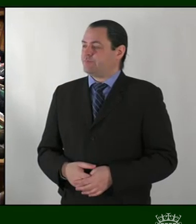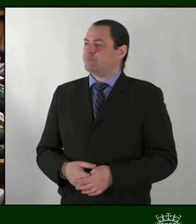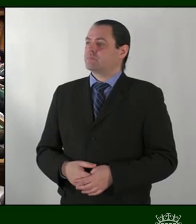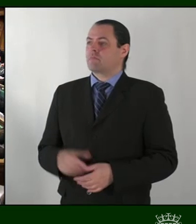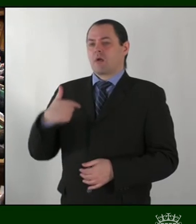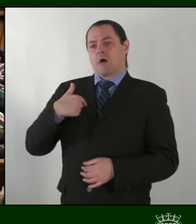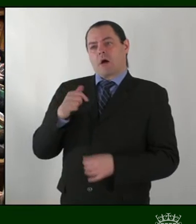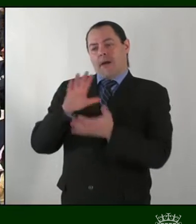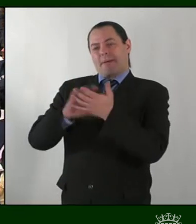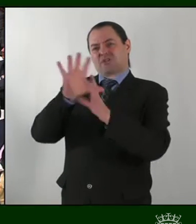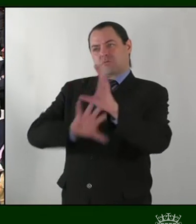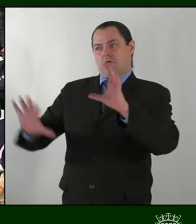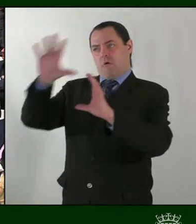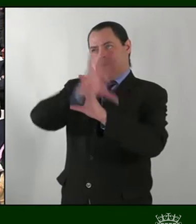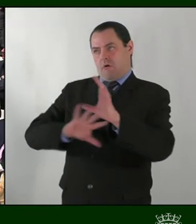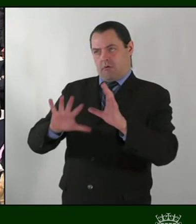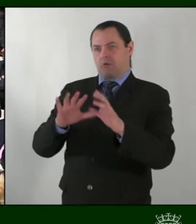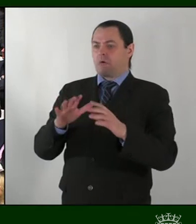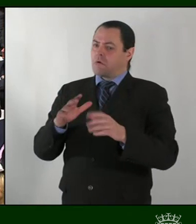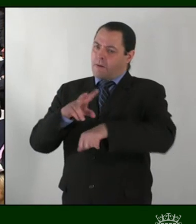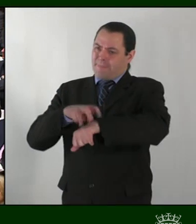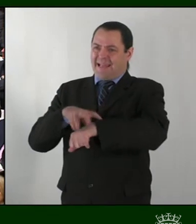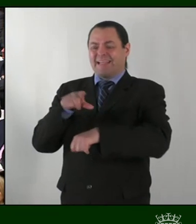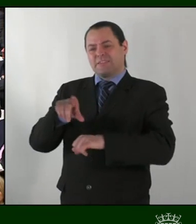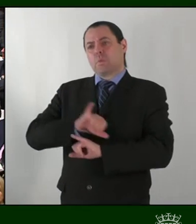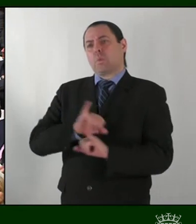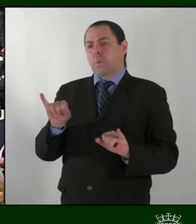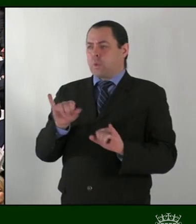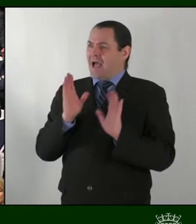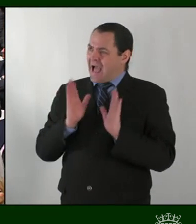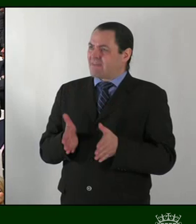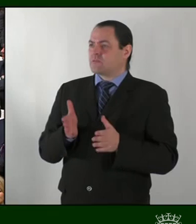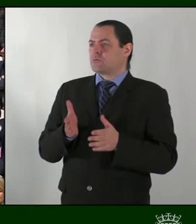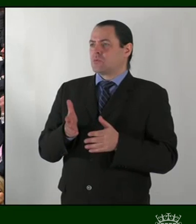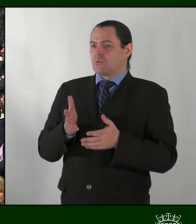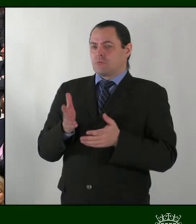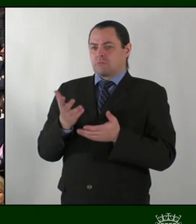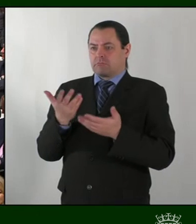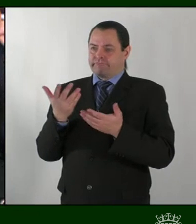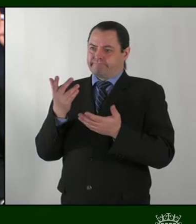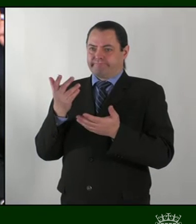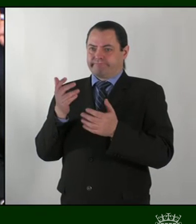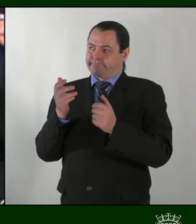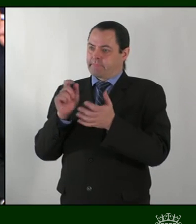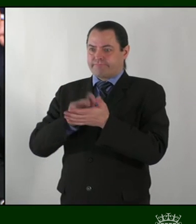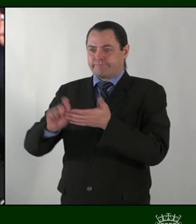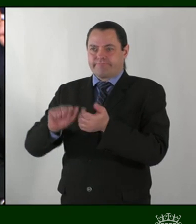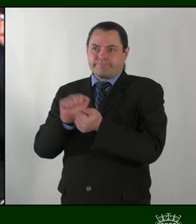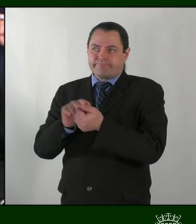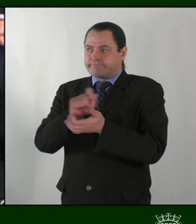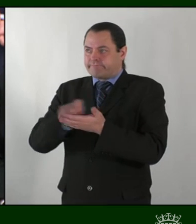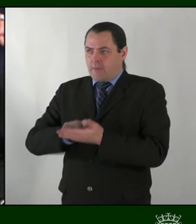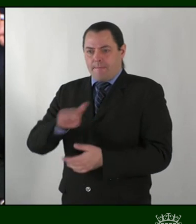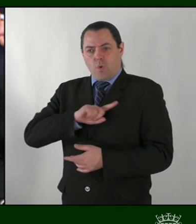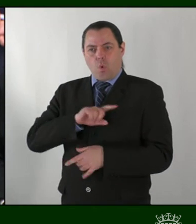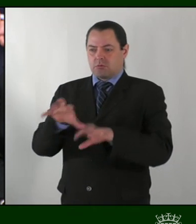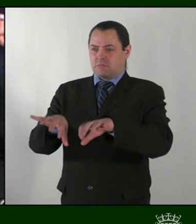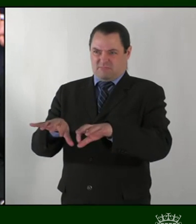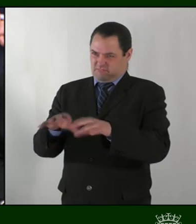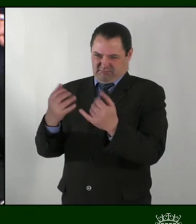In Greater Manchester, frontline police officers are increasingly having to resort to using a pen and paper because of the failing iOPS computer system.